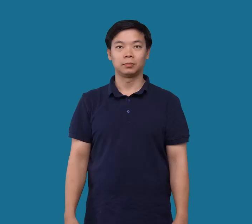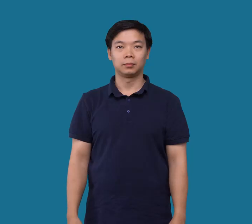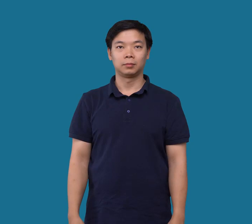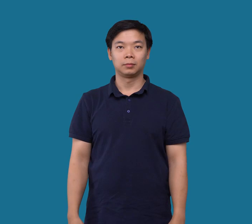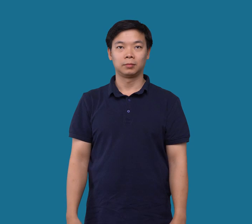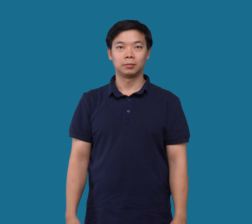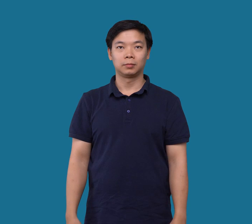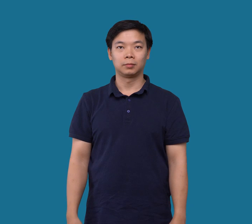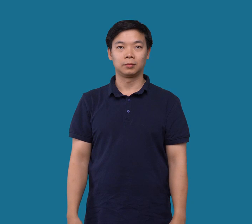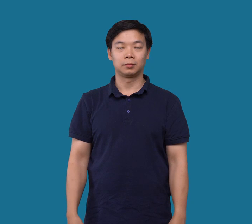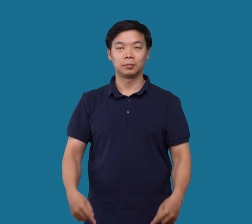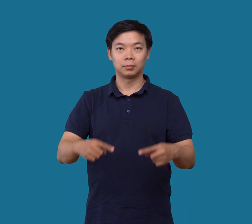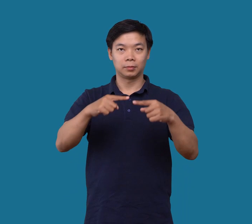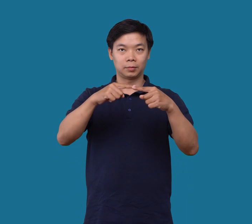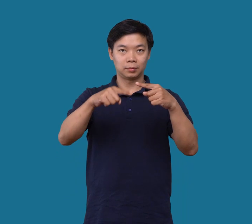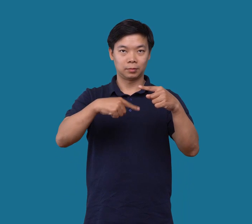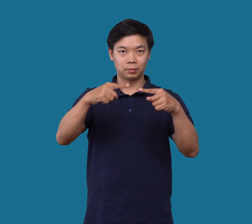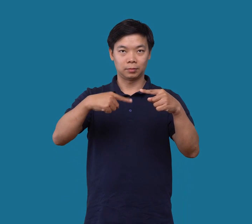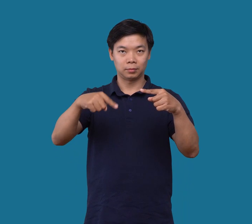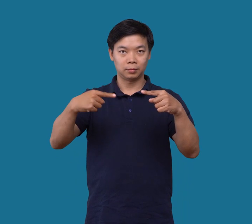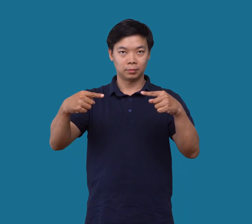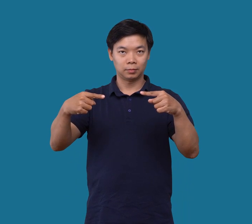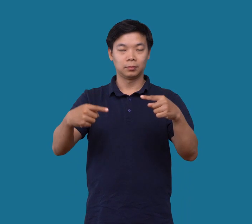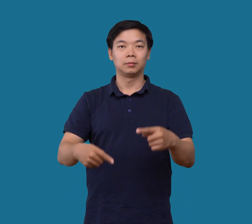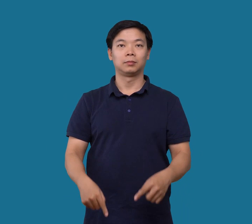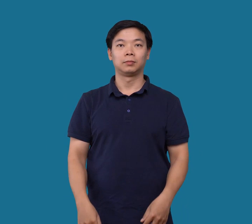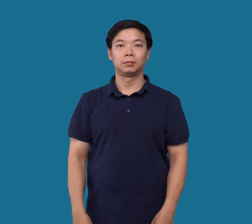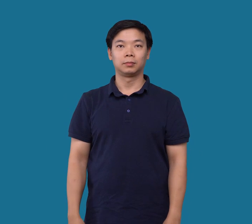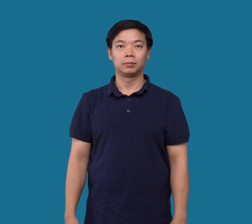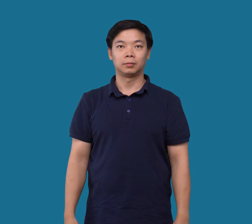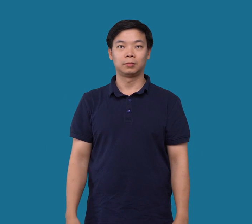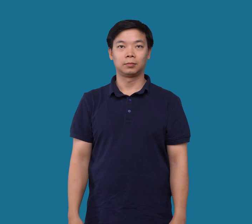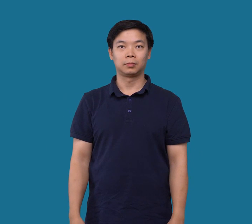lò xo